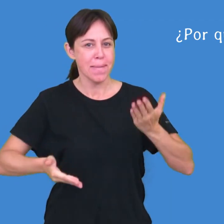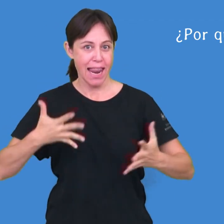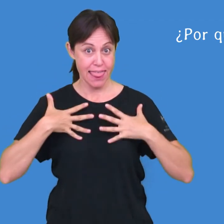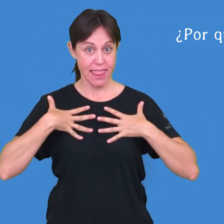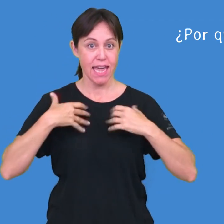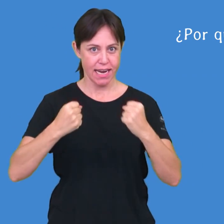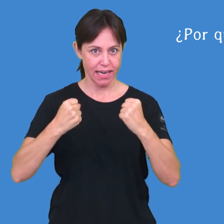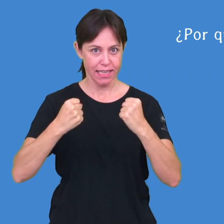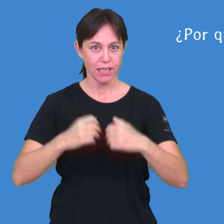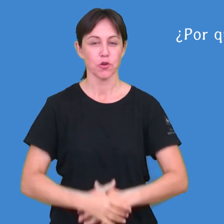sano